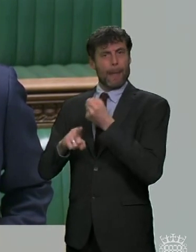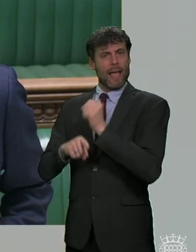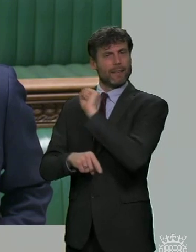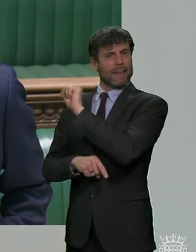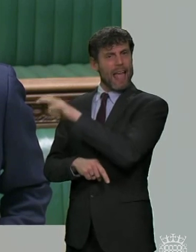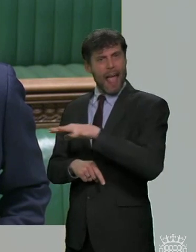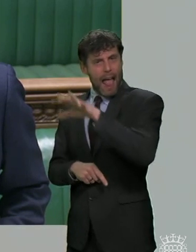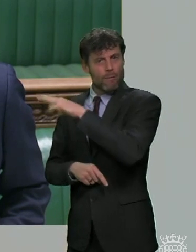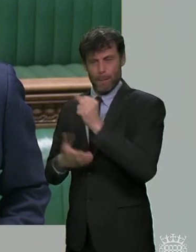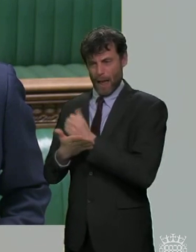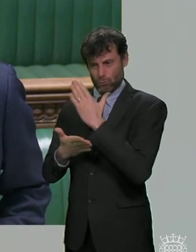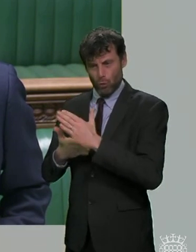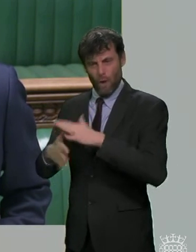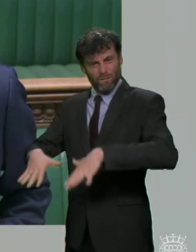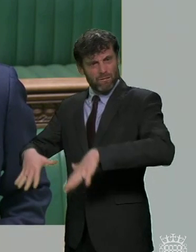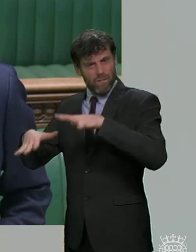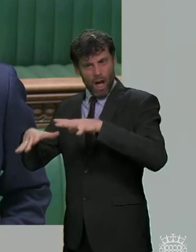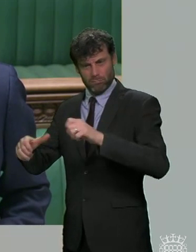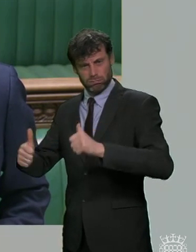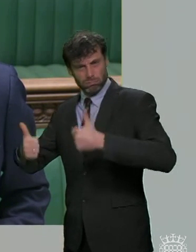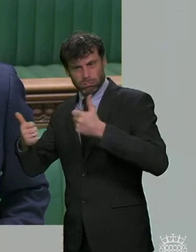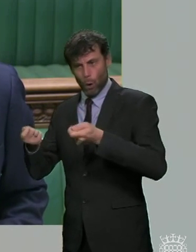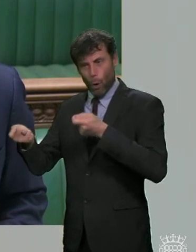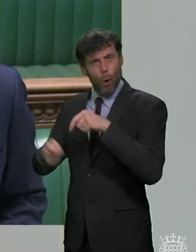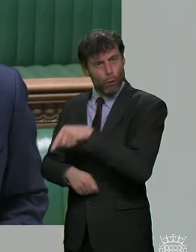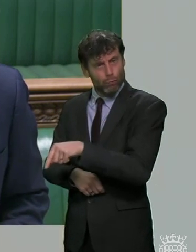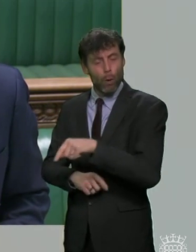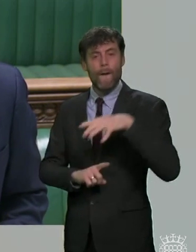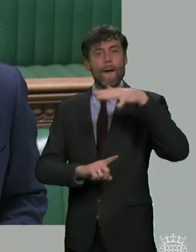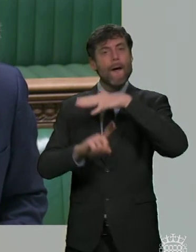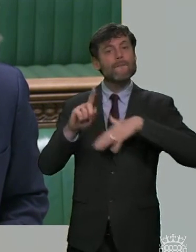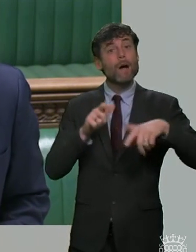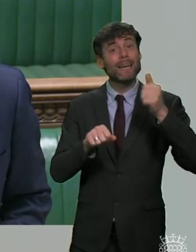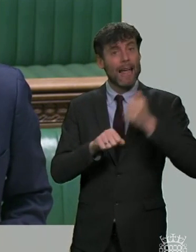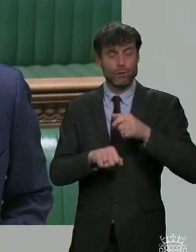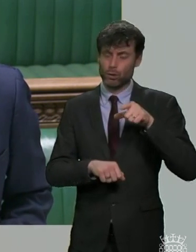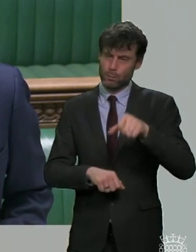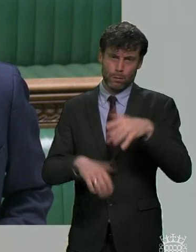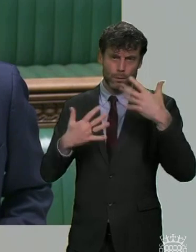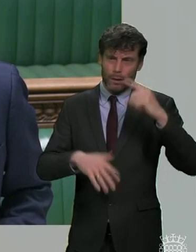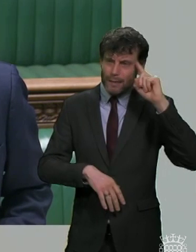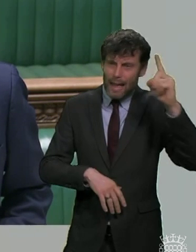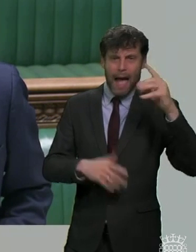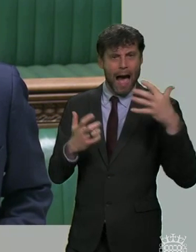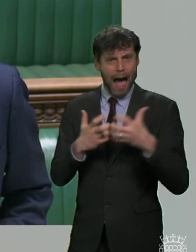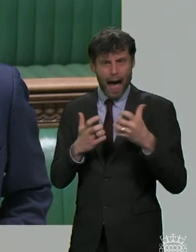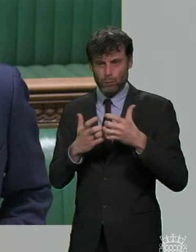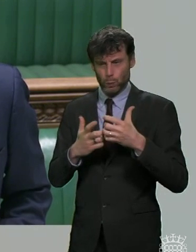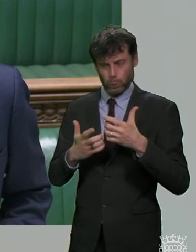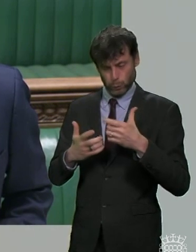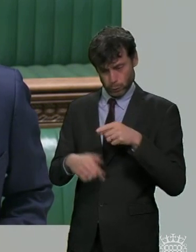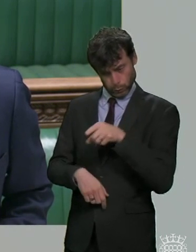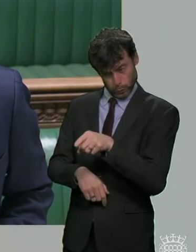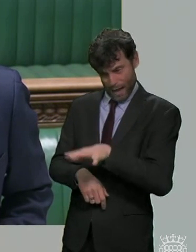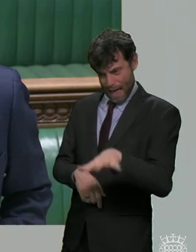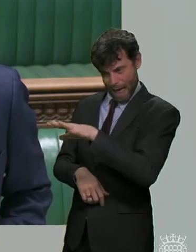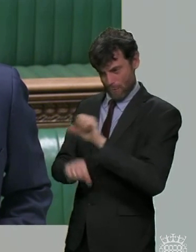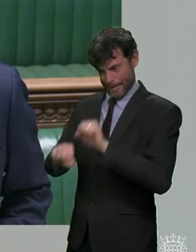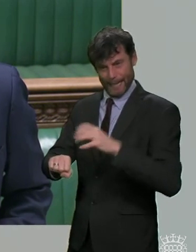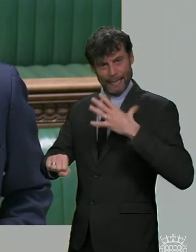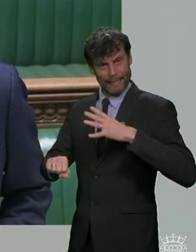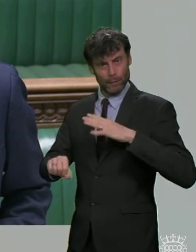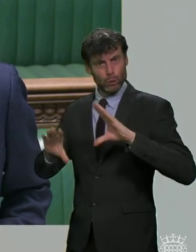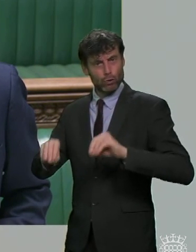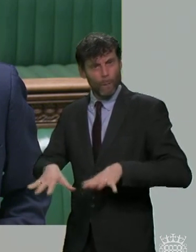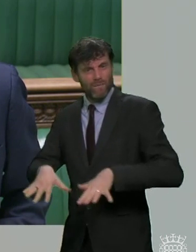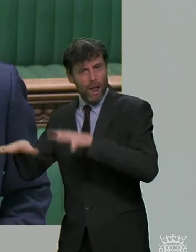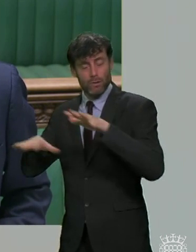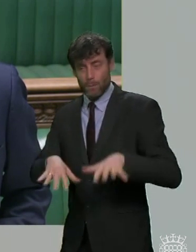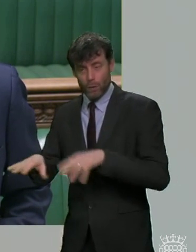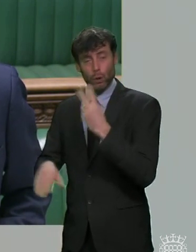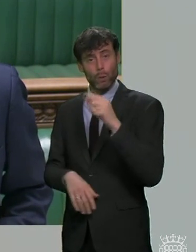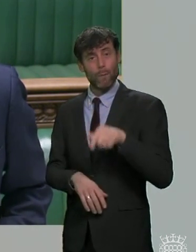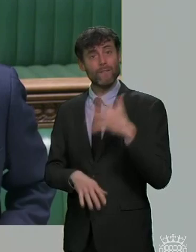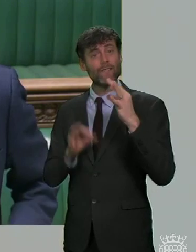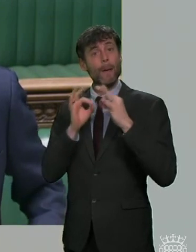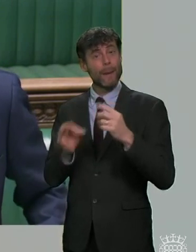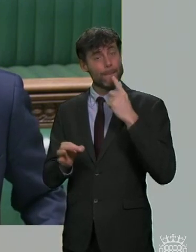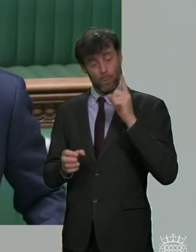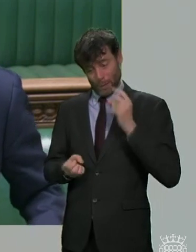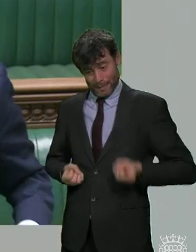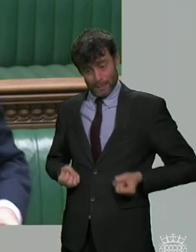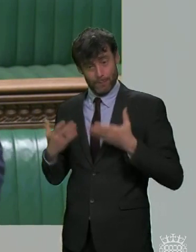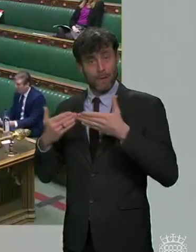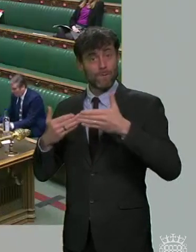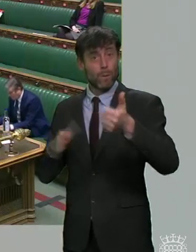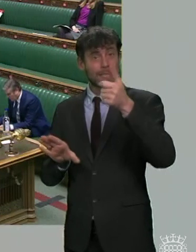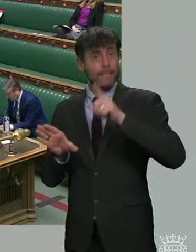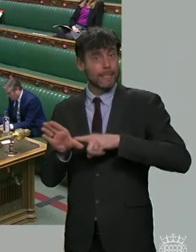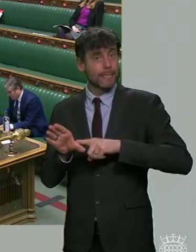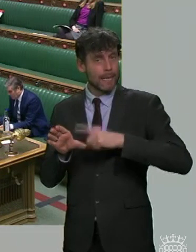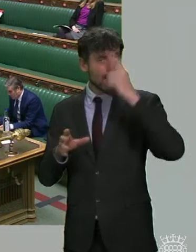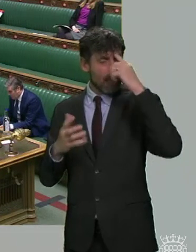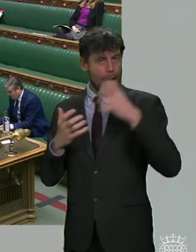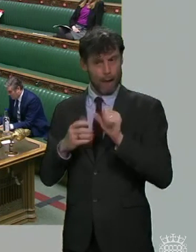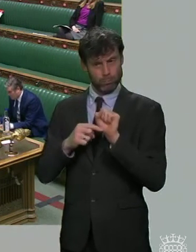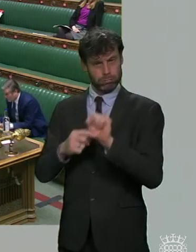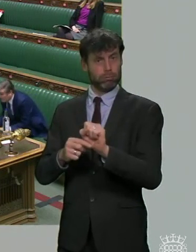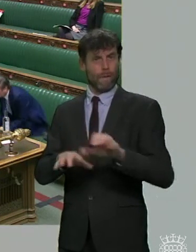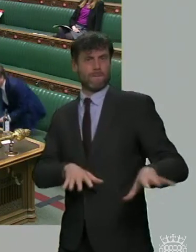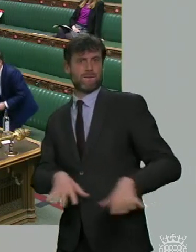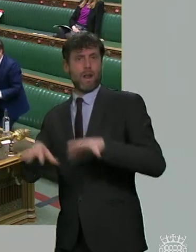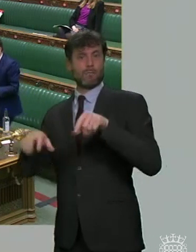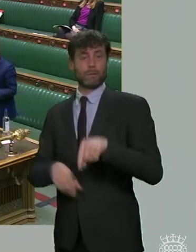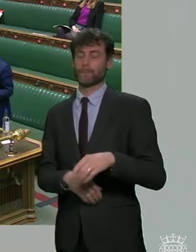I thank the Environment Agency for the tireless, imaginative and creative work it does to find solutions, and we are investing £5.2 billion to build 2,000 new flood defences over the next six years.